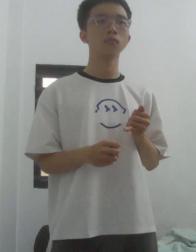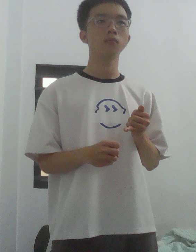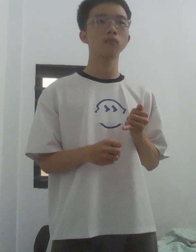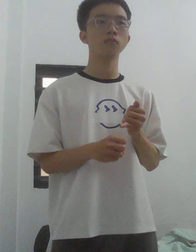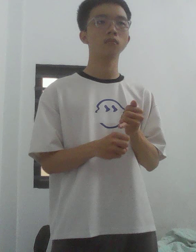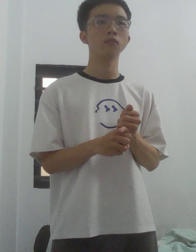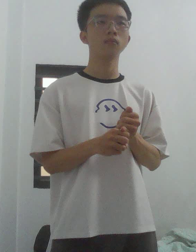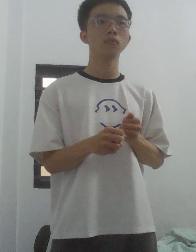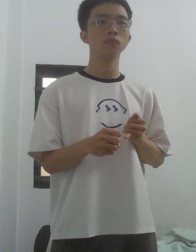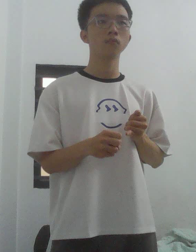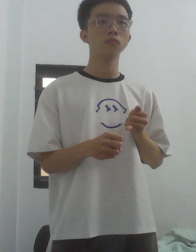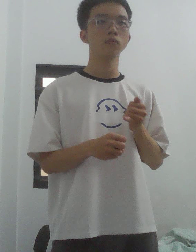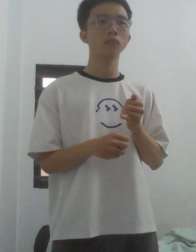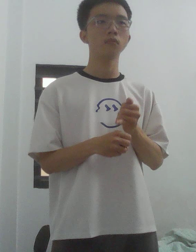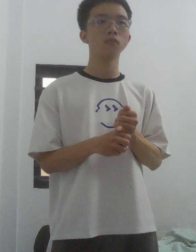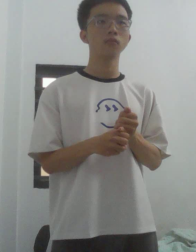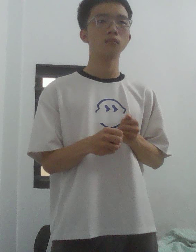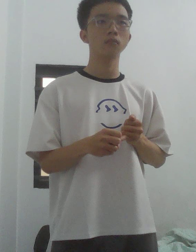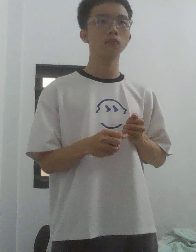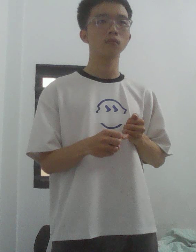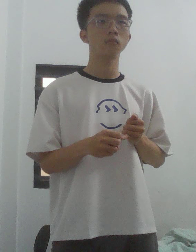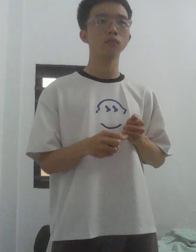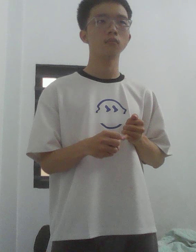cuoi nam